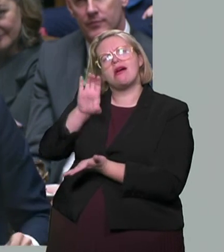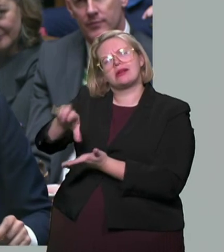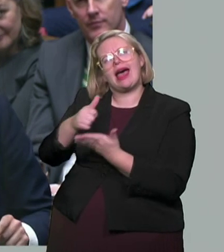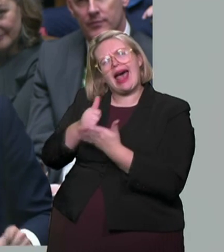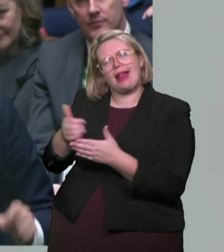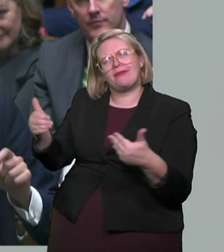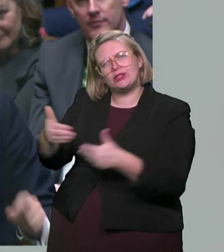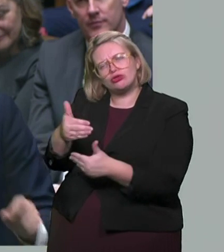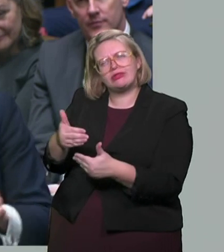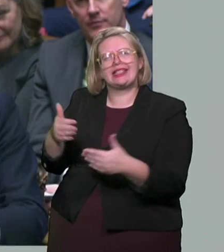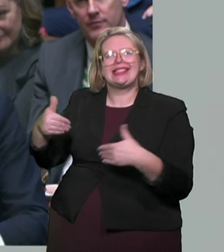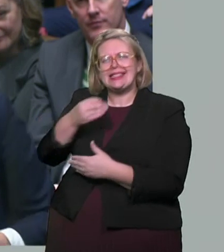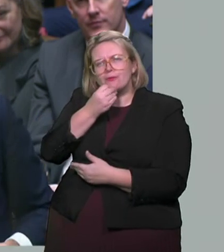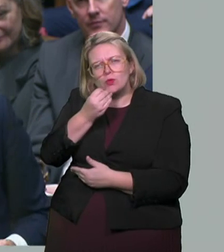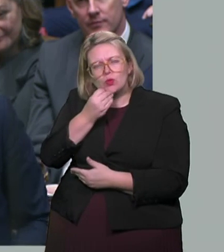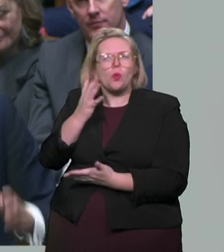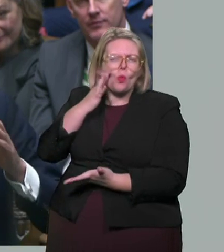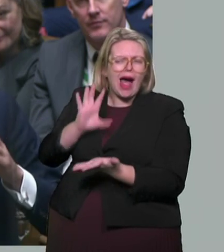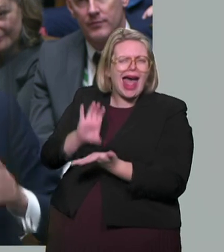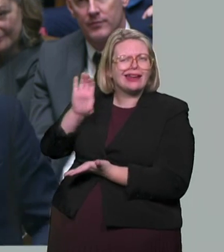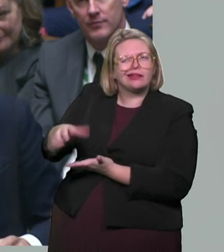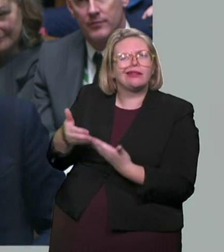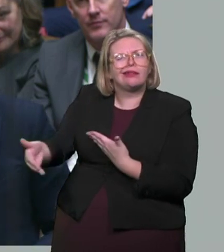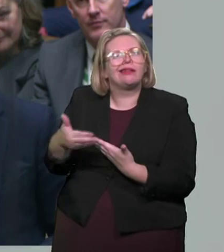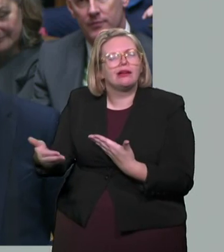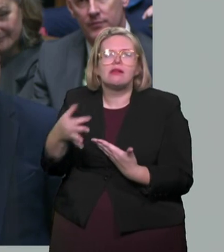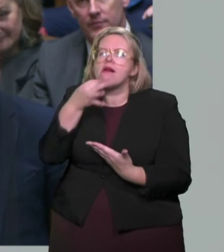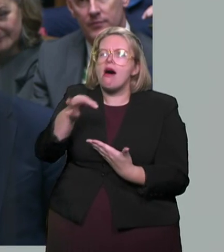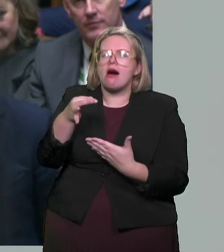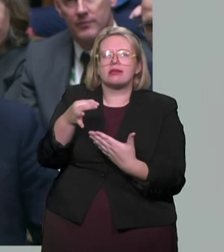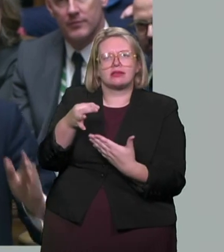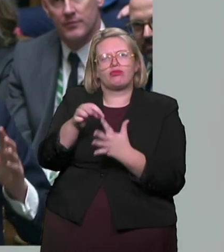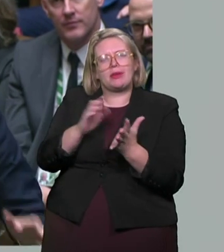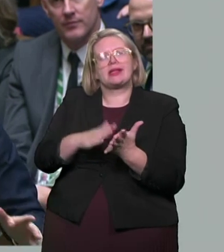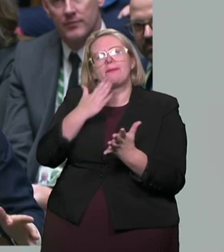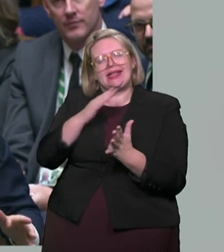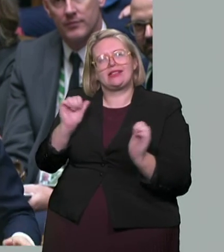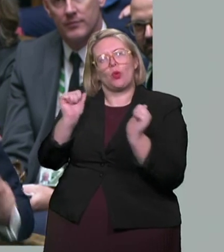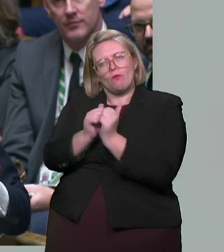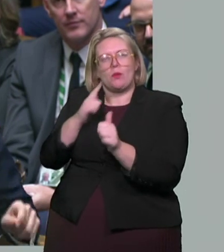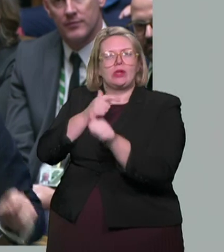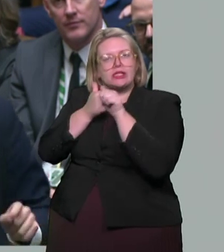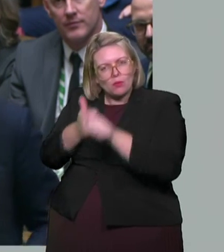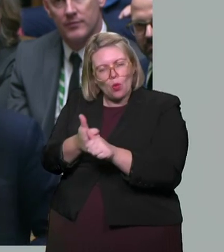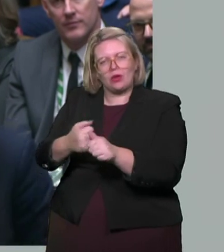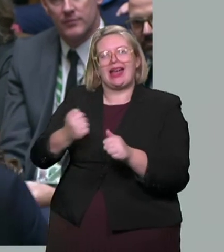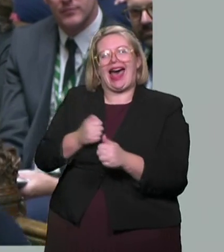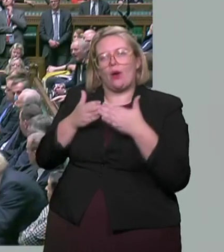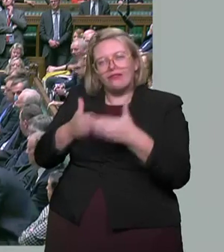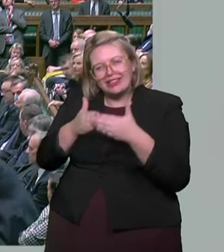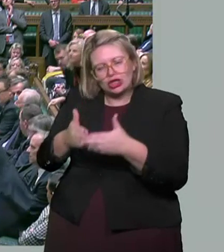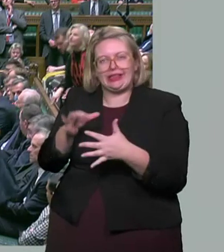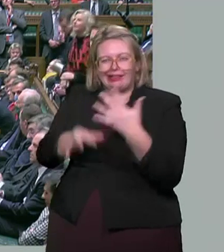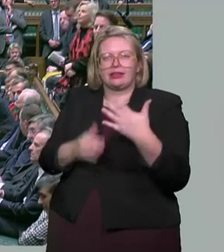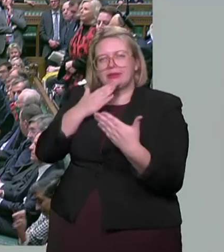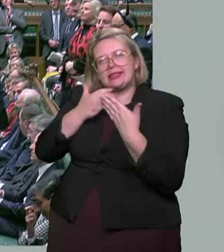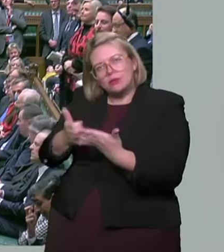When will we see pillars 2 and 3 launched, and will the Prime Minister reaffirm his commitment to our coastal communities and our fishing sector?